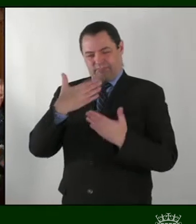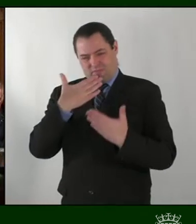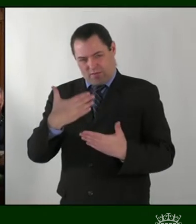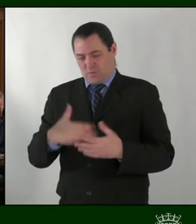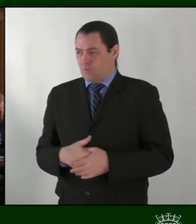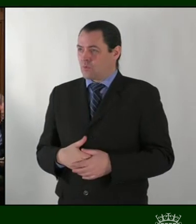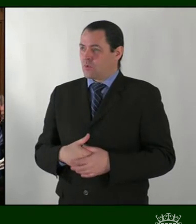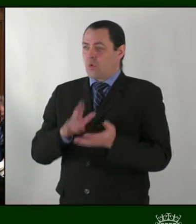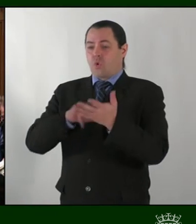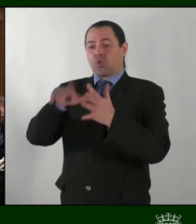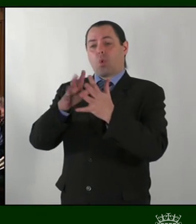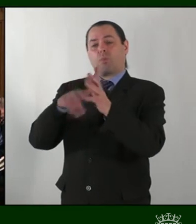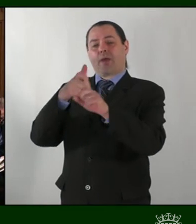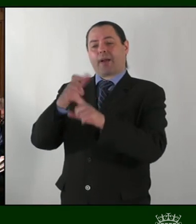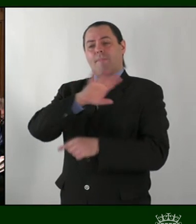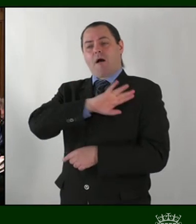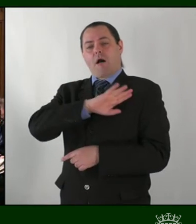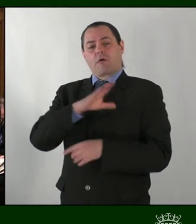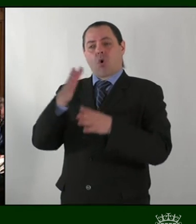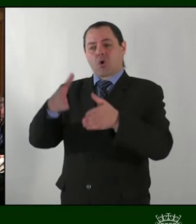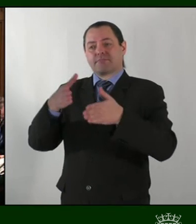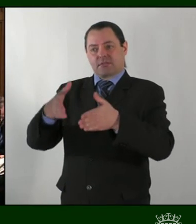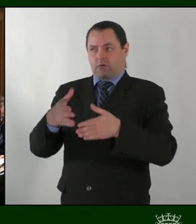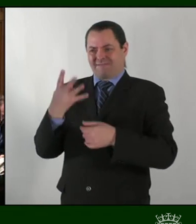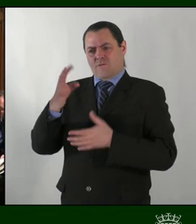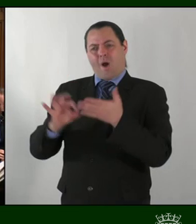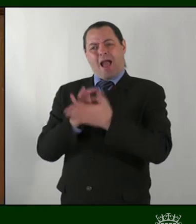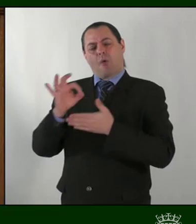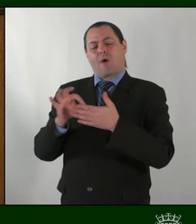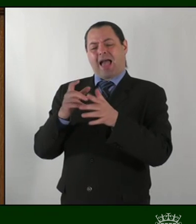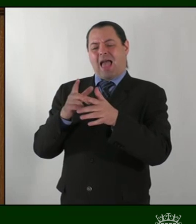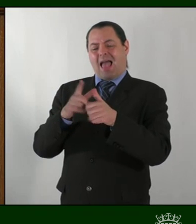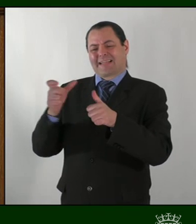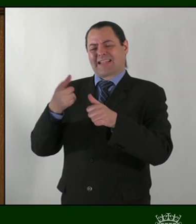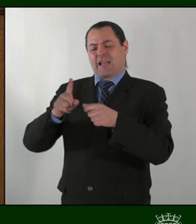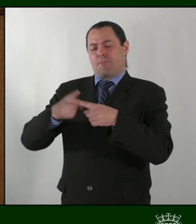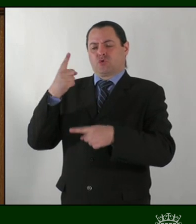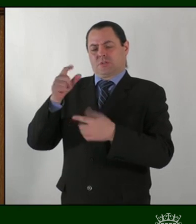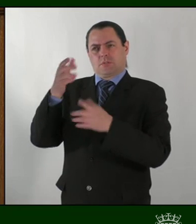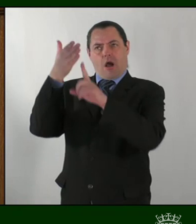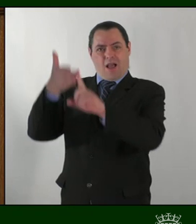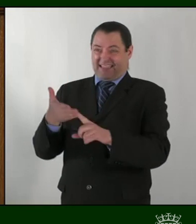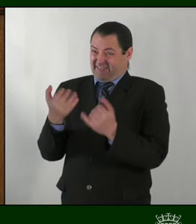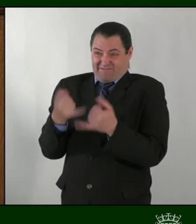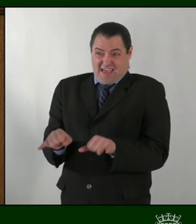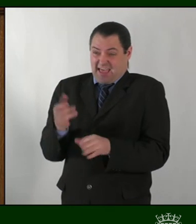Northwick Park Hospital, which serves my constituents, has not met its four-hour A&E target since August 2014.